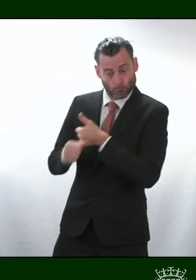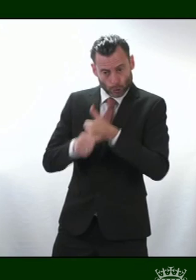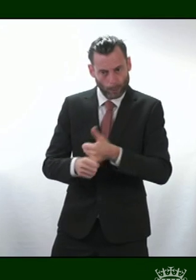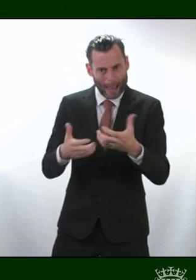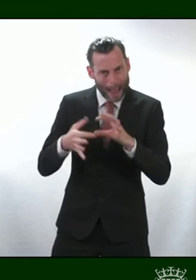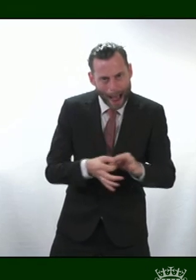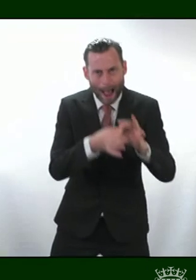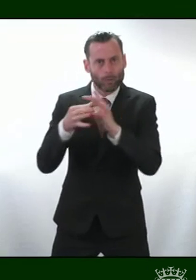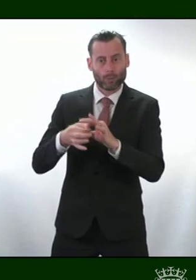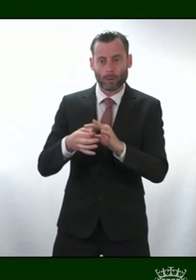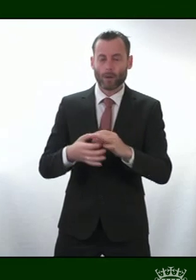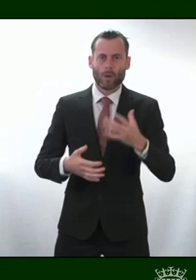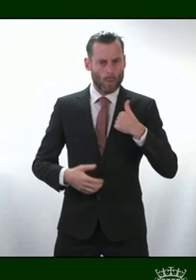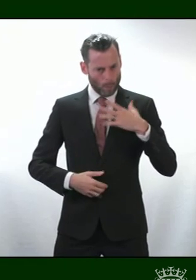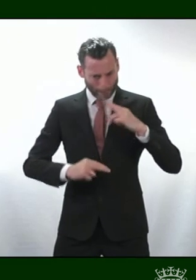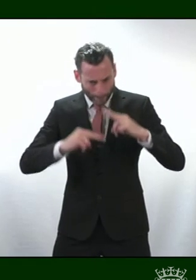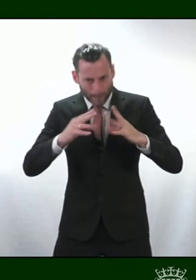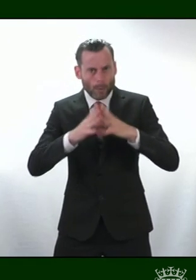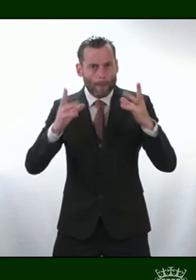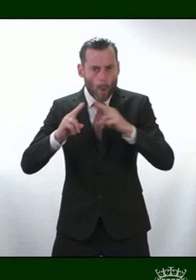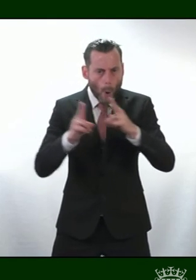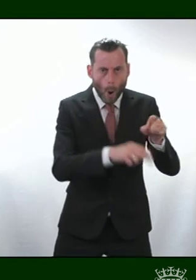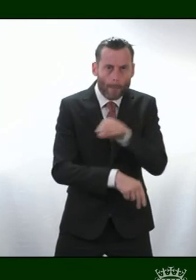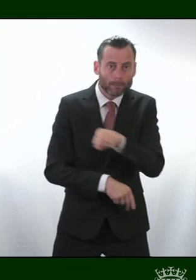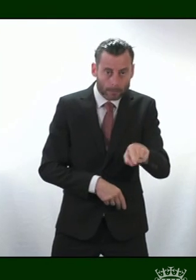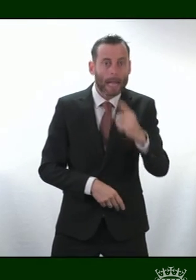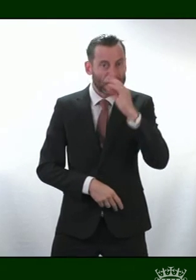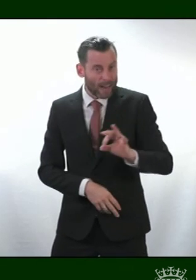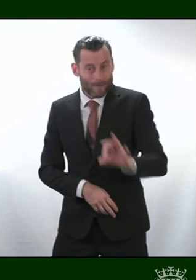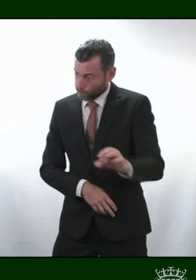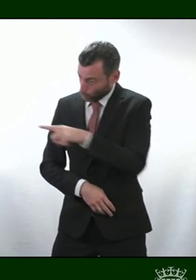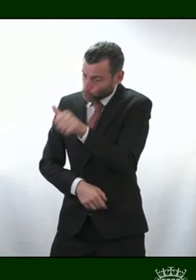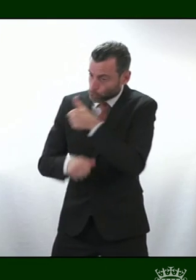homes across this country and more affordable homes across this country, which she should support.